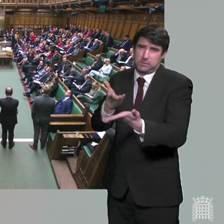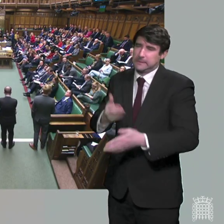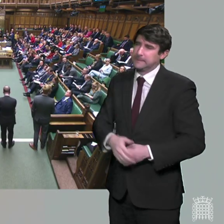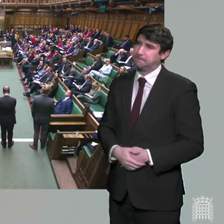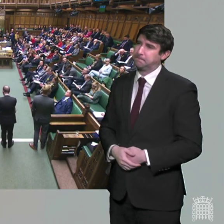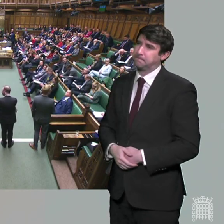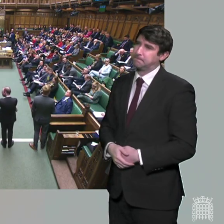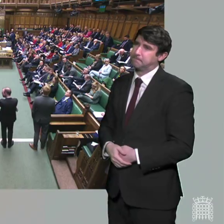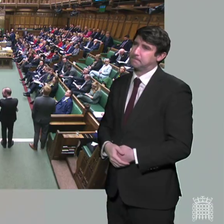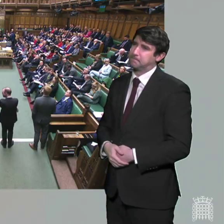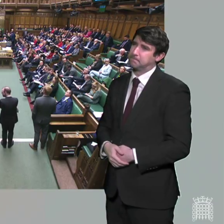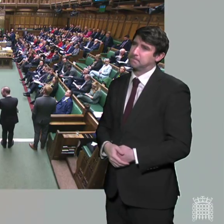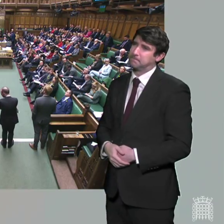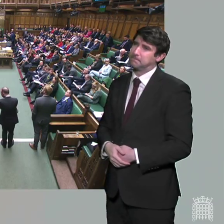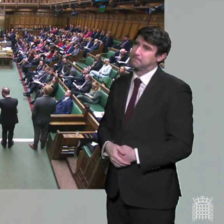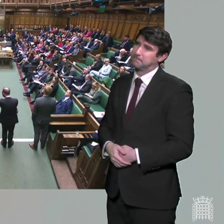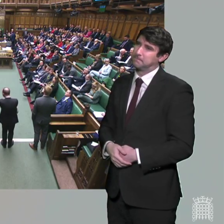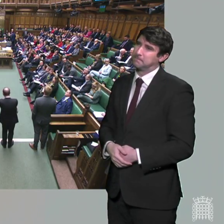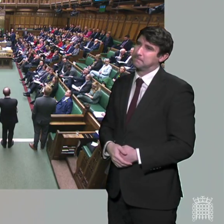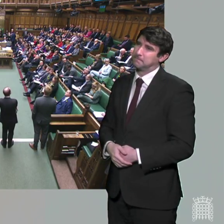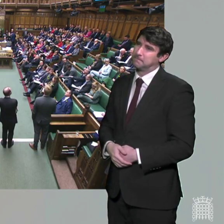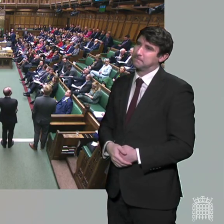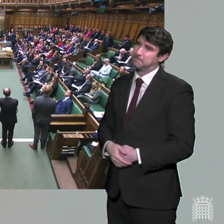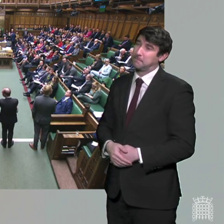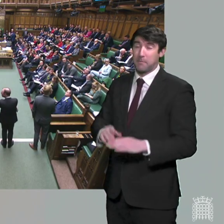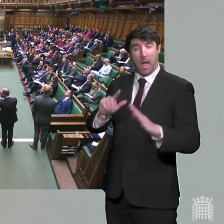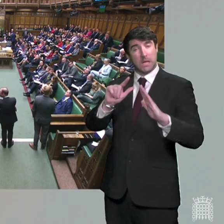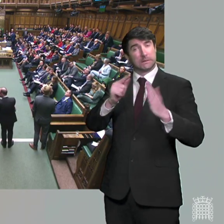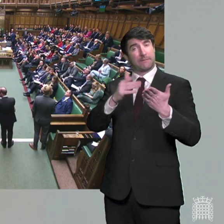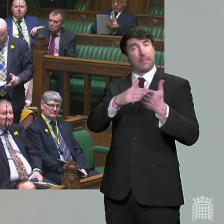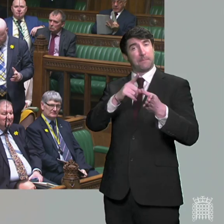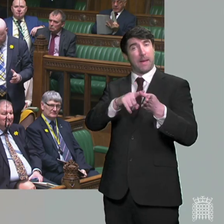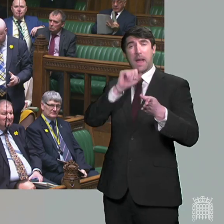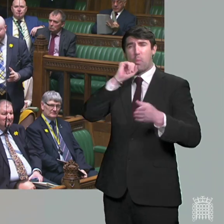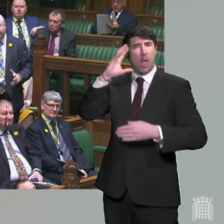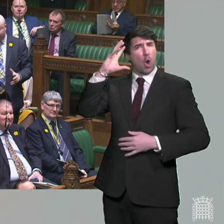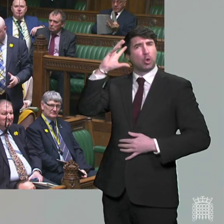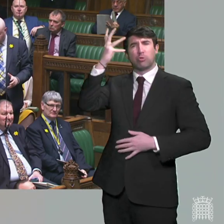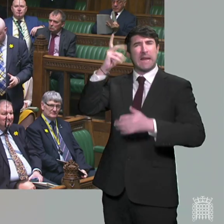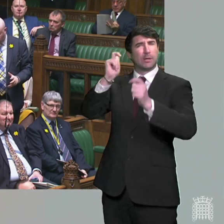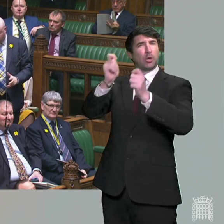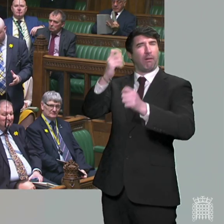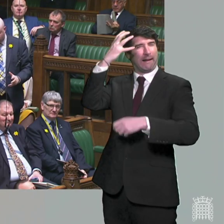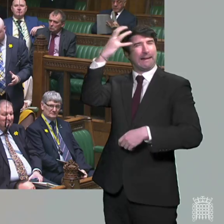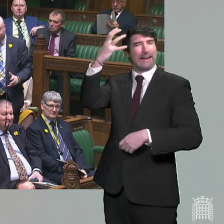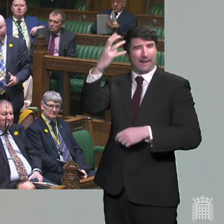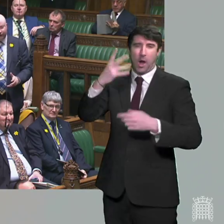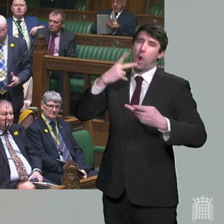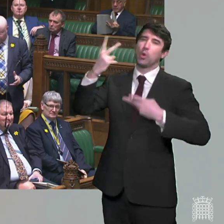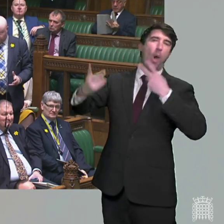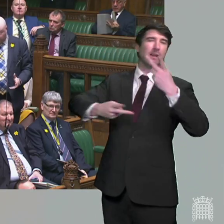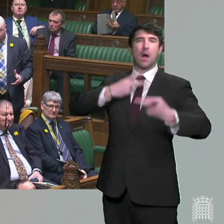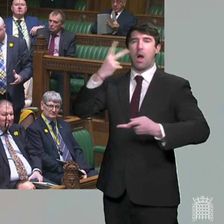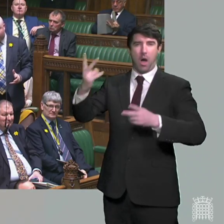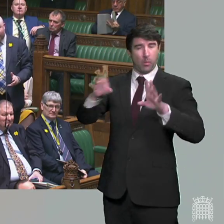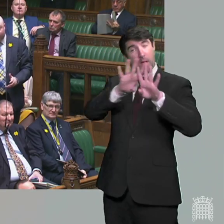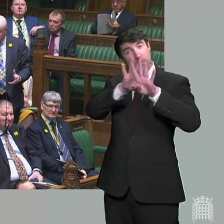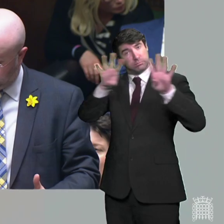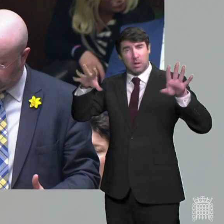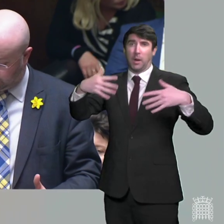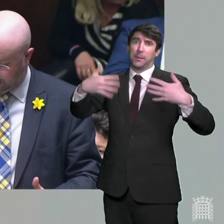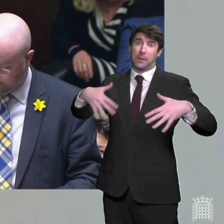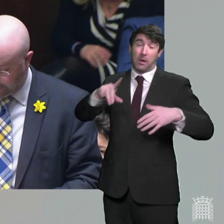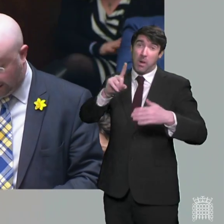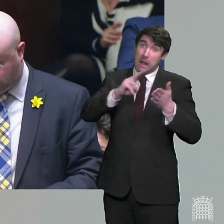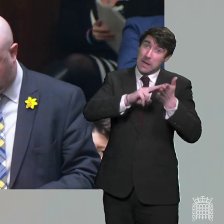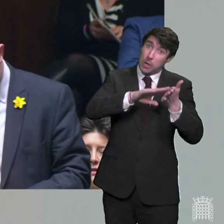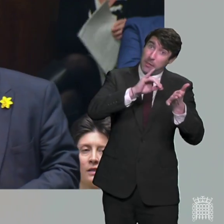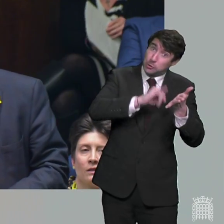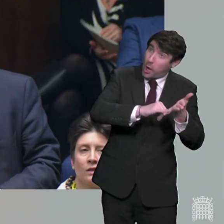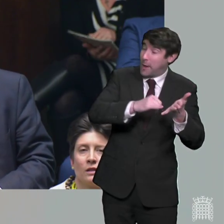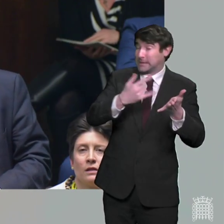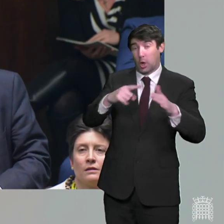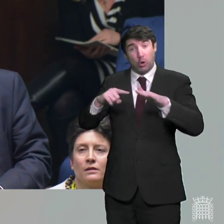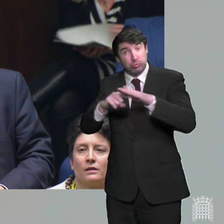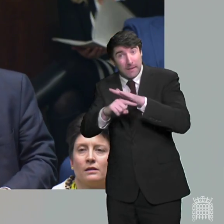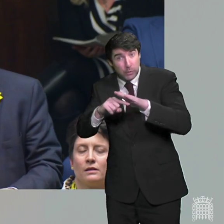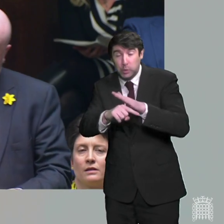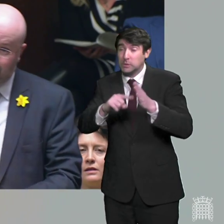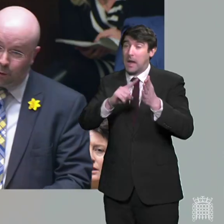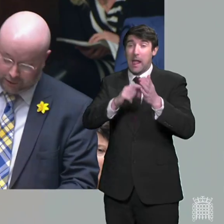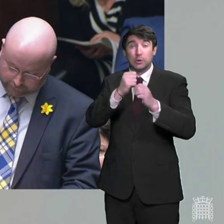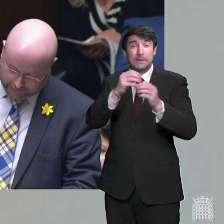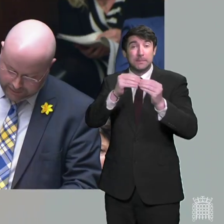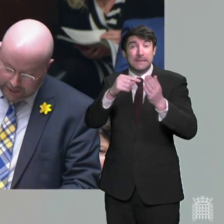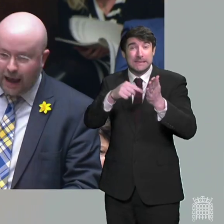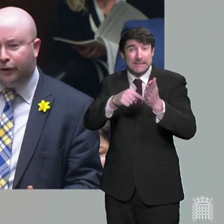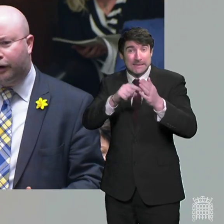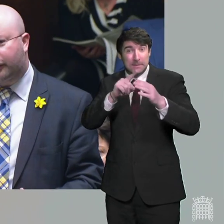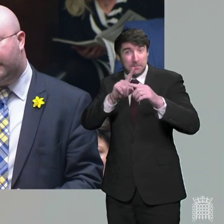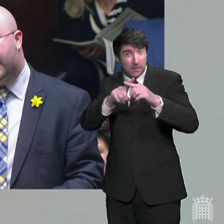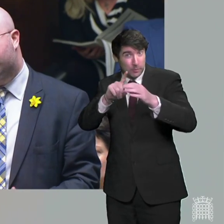It has been announced that on 7 May, a coronation choir will perform at Windsor castle, comprised of some of the UK’s keenest community choirs and amateur singers, including refugee choirs, NHS choirs, LGBTQ+ singing groups and deaf signing choirs.